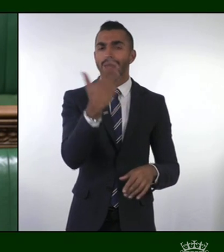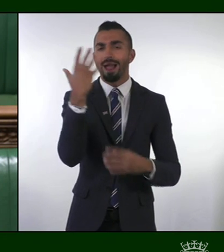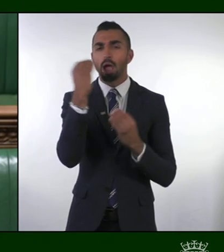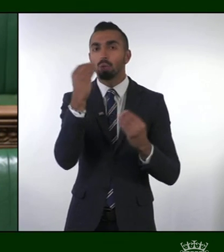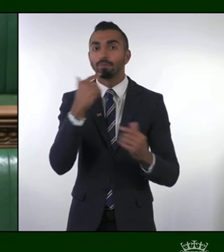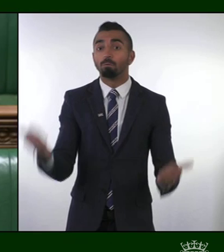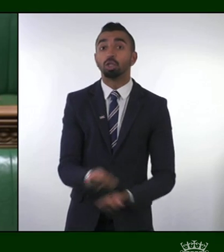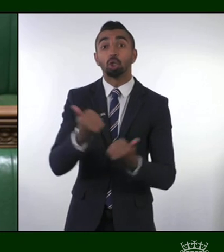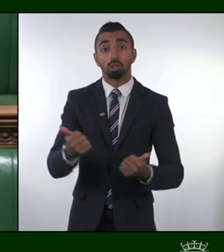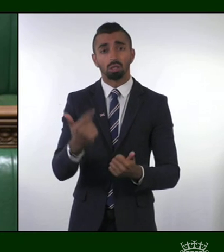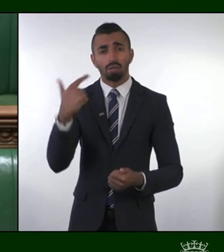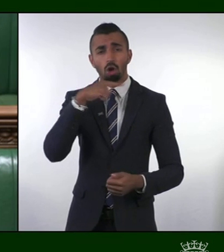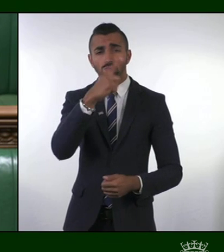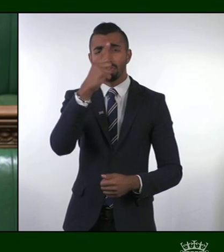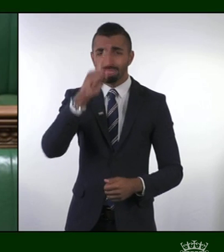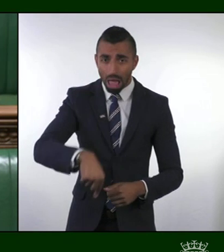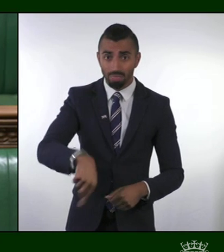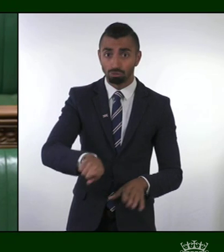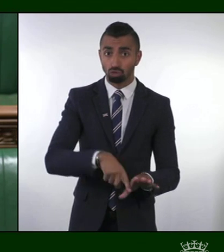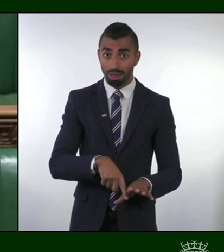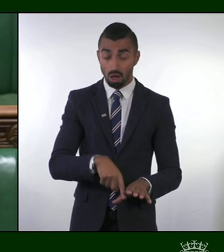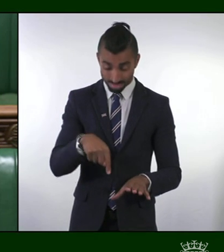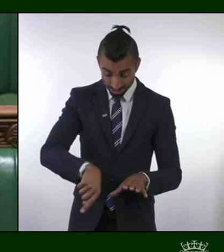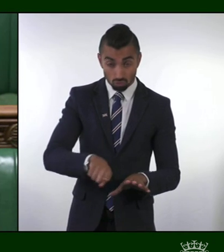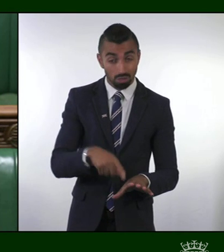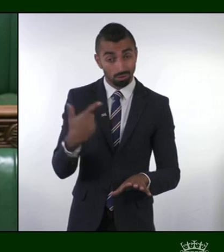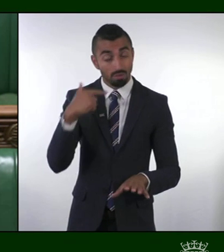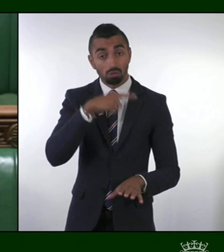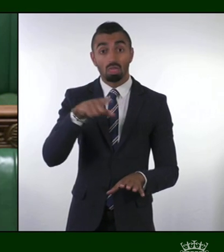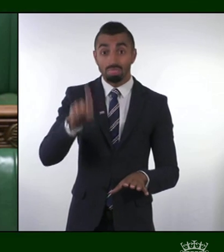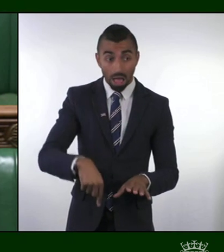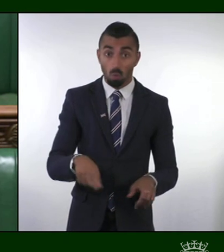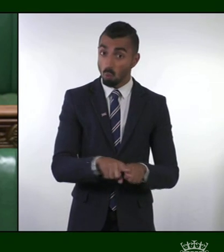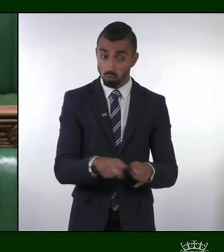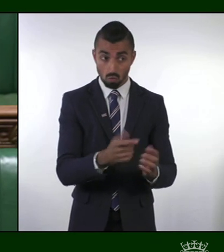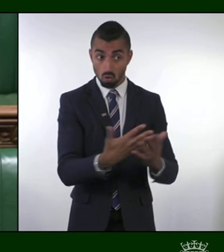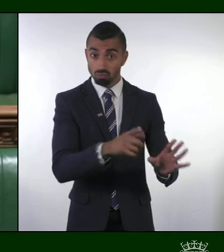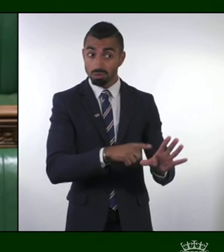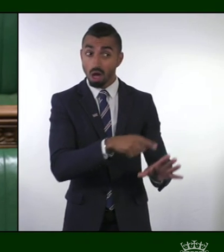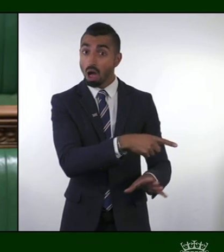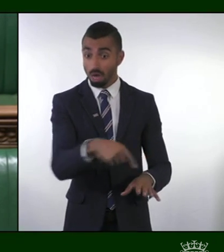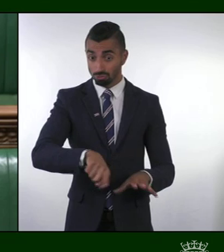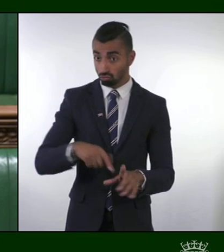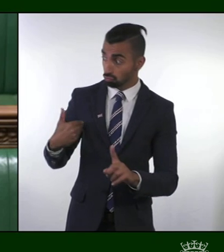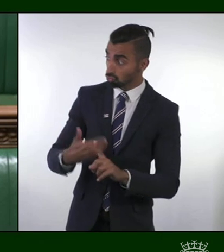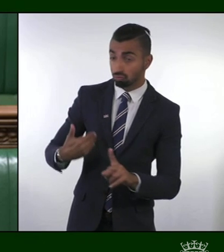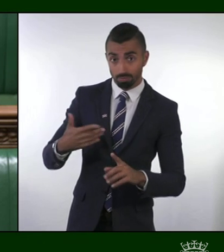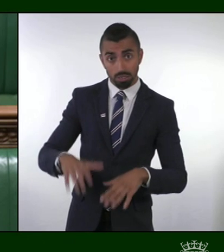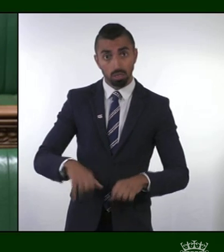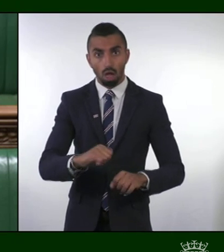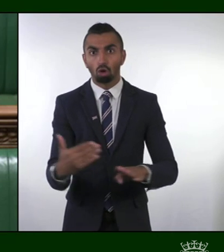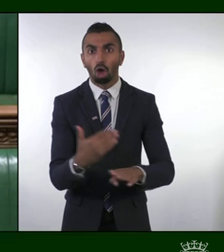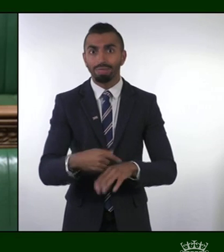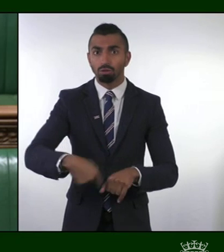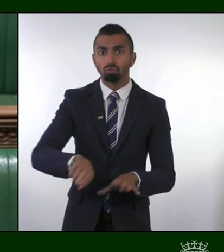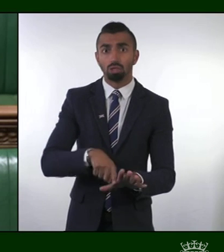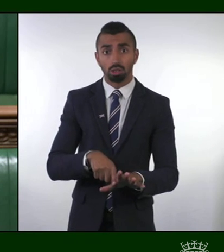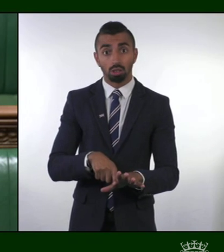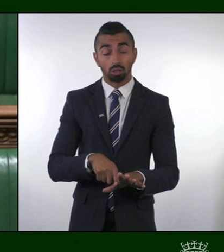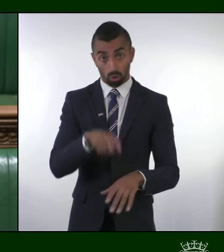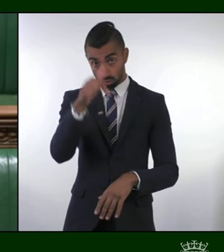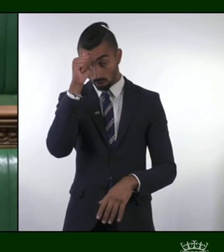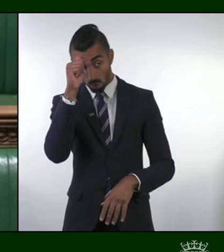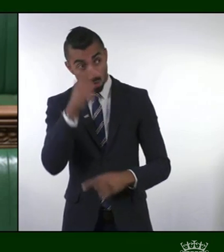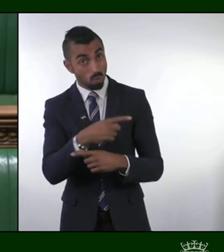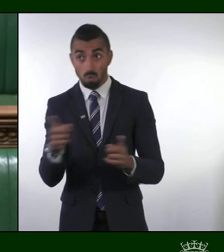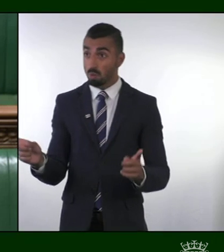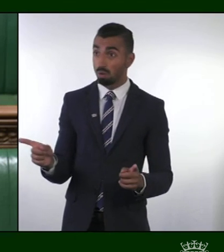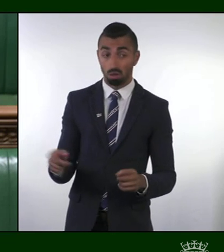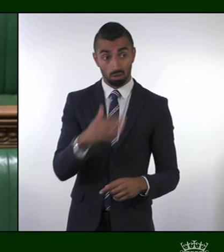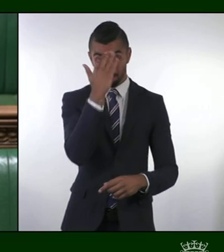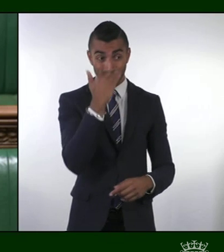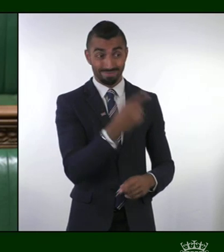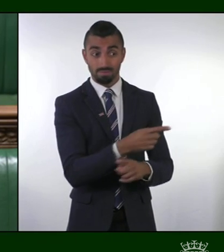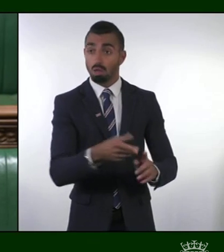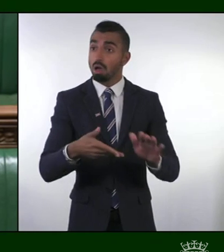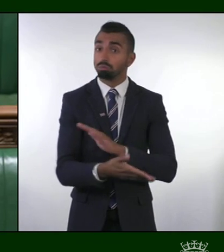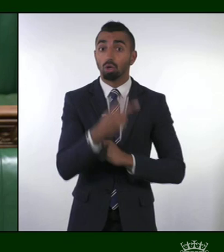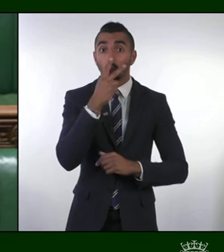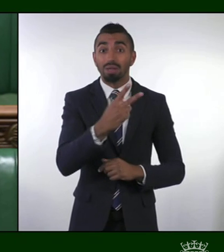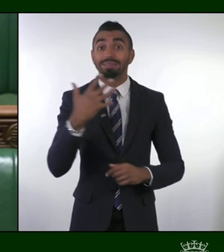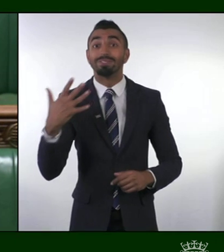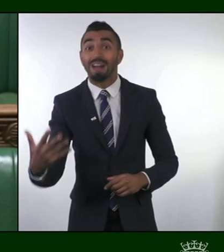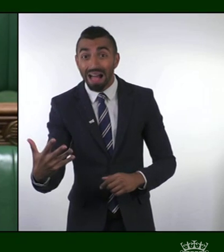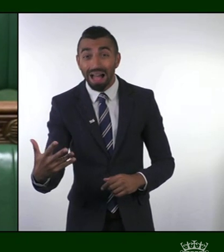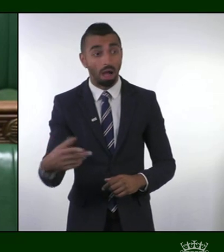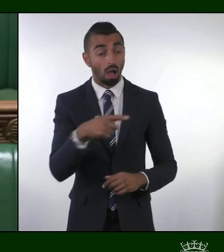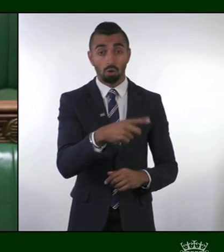Many more are just starting out in their careers. Coronavirus has hit them hard—under-25s are two and a half times as likely to work in a sector that has been closed.